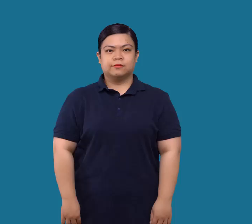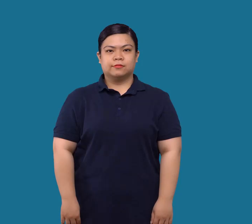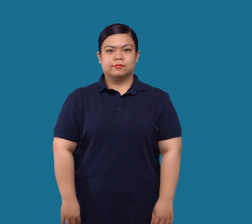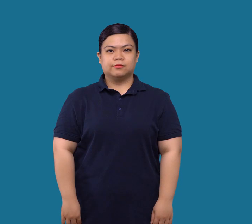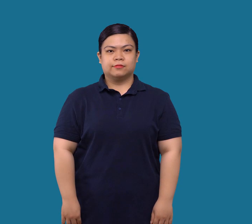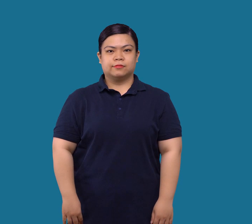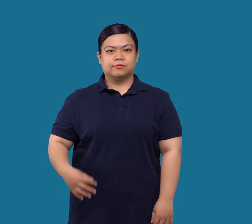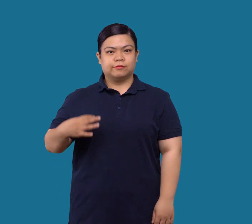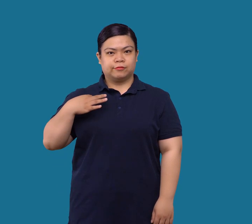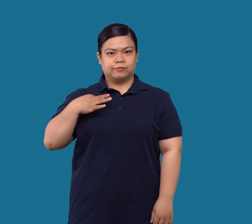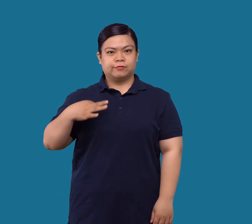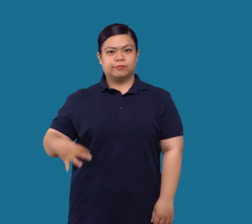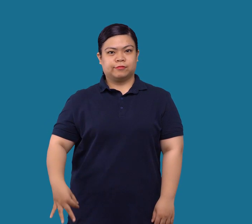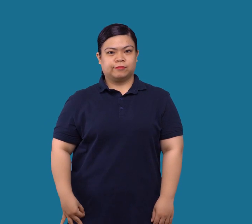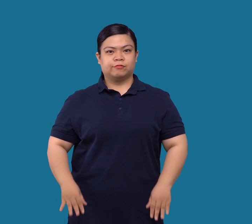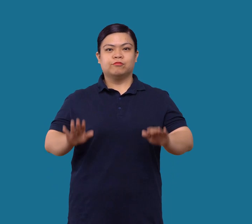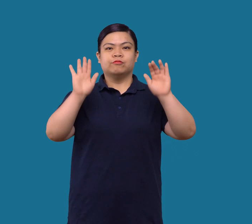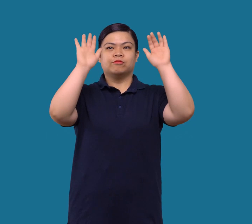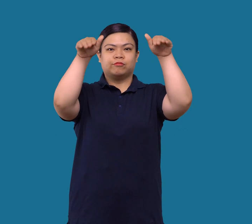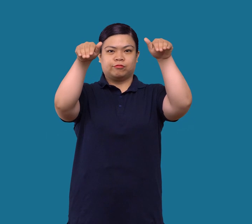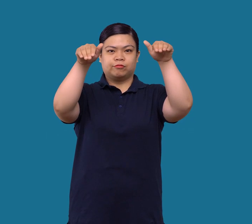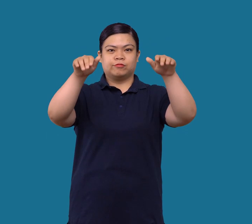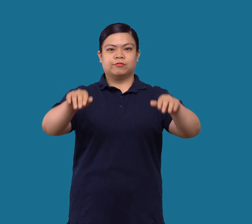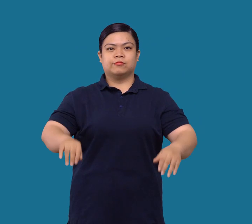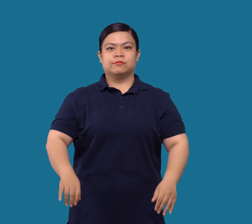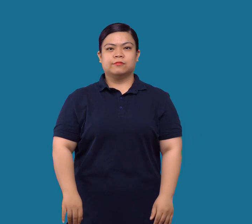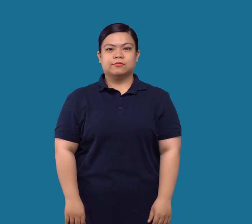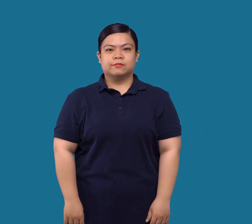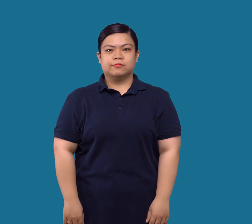phơi quần áo